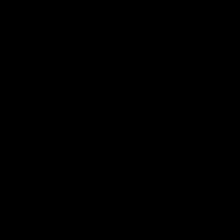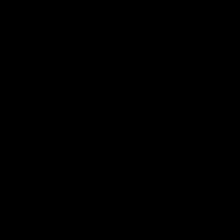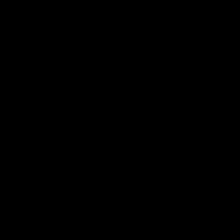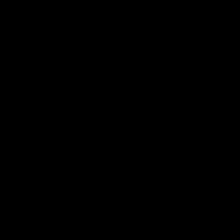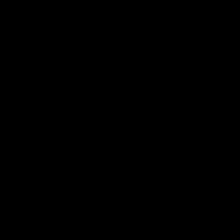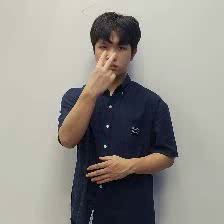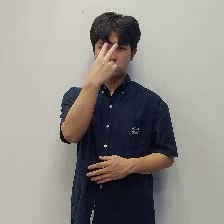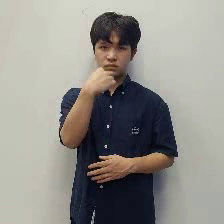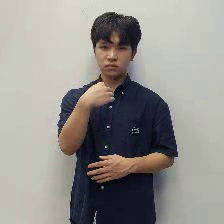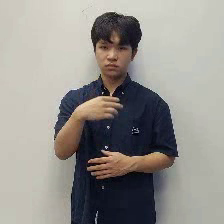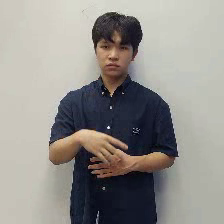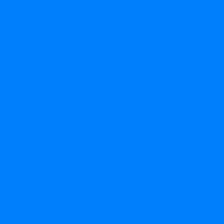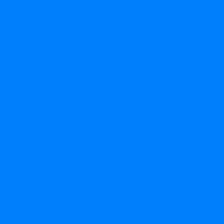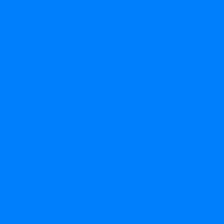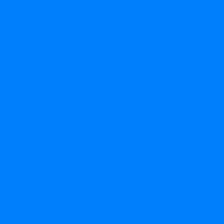Khóc